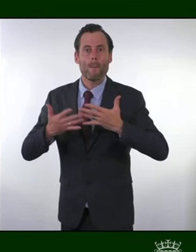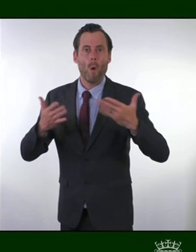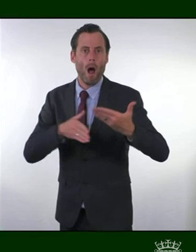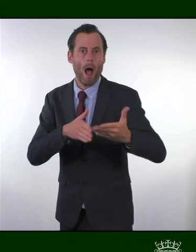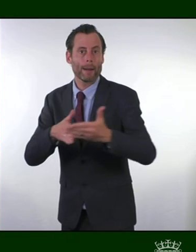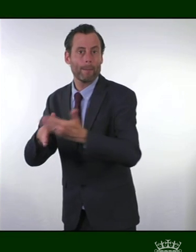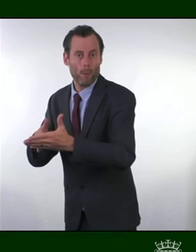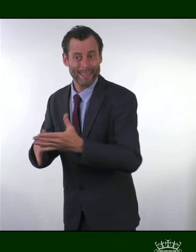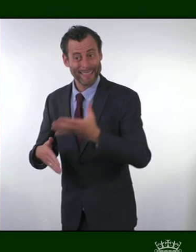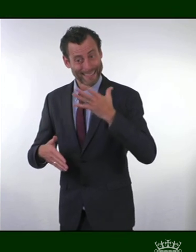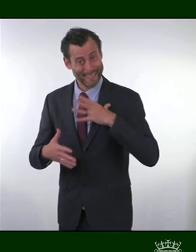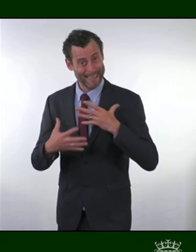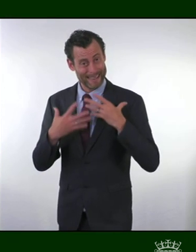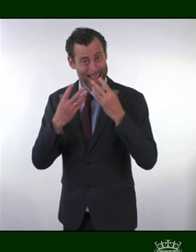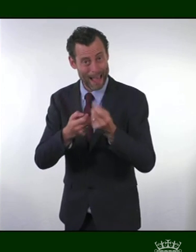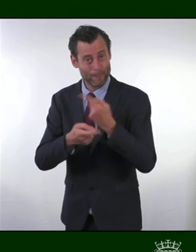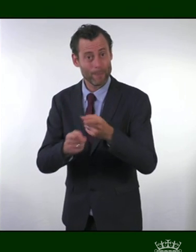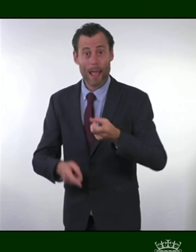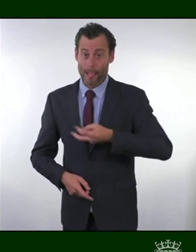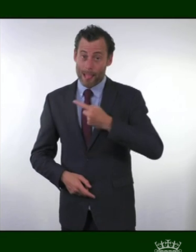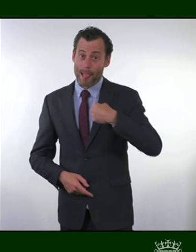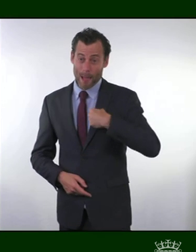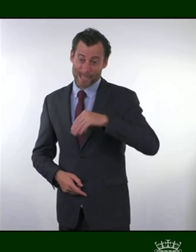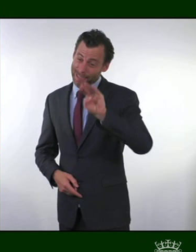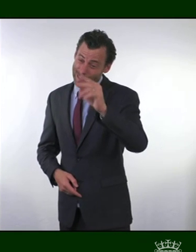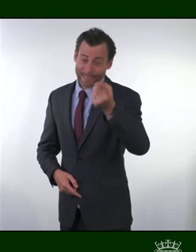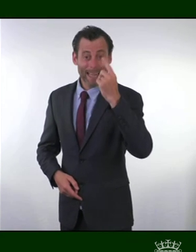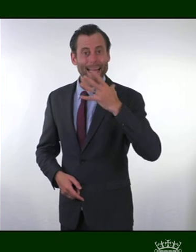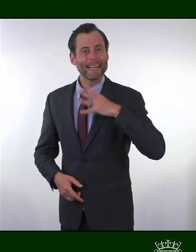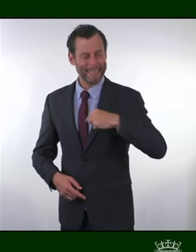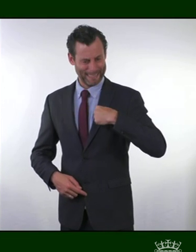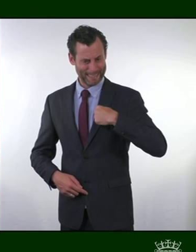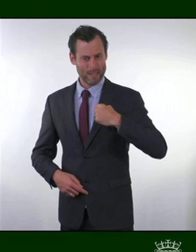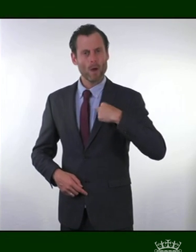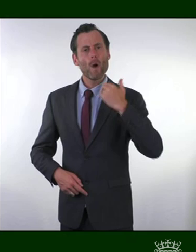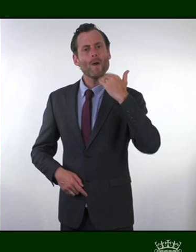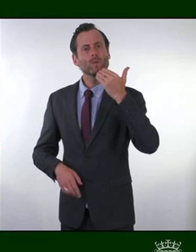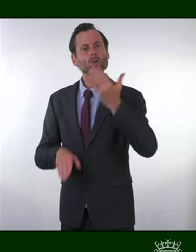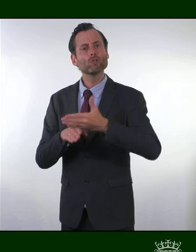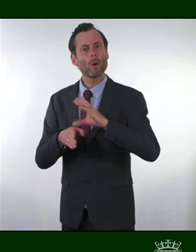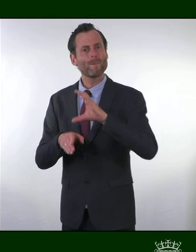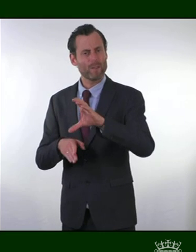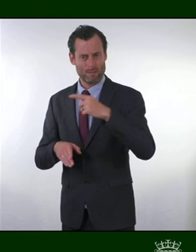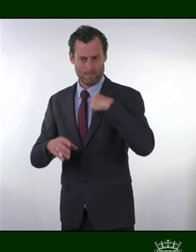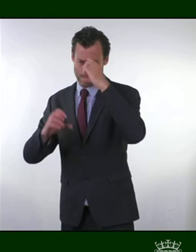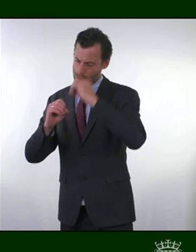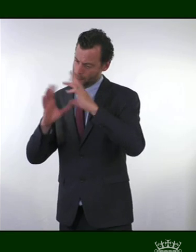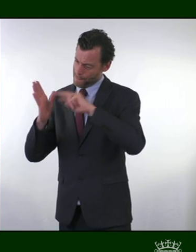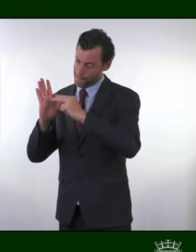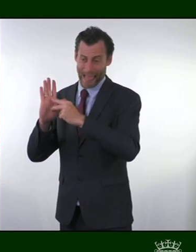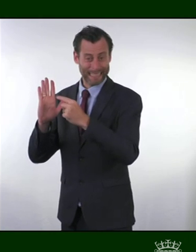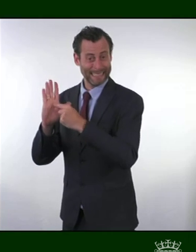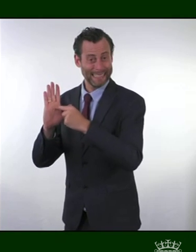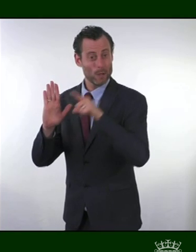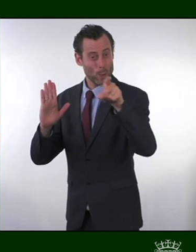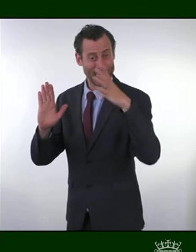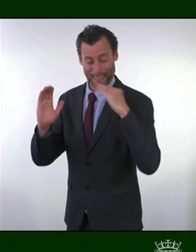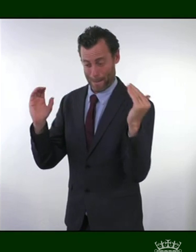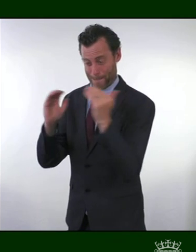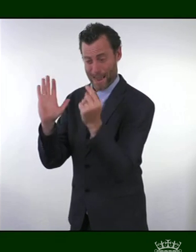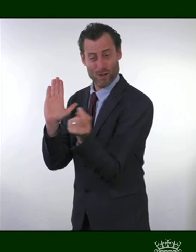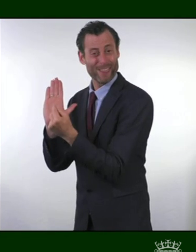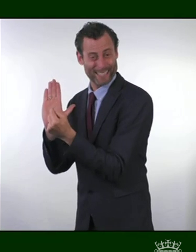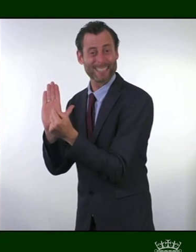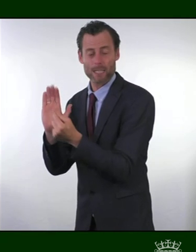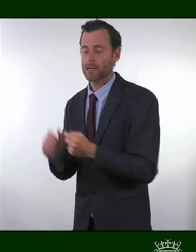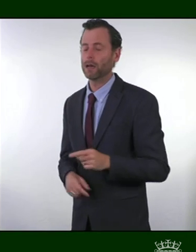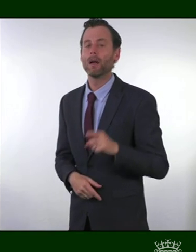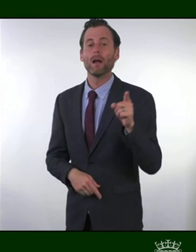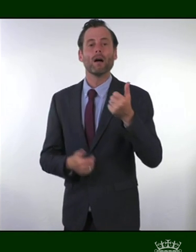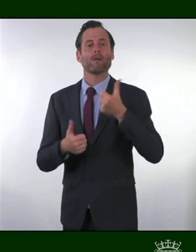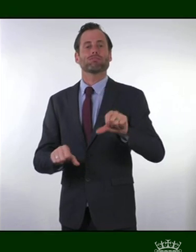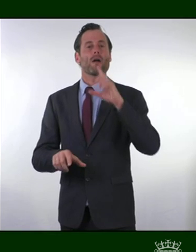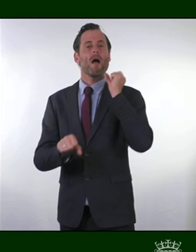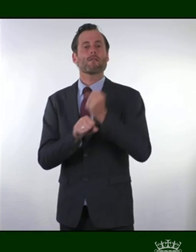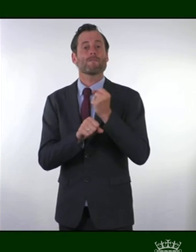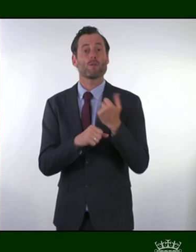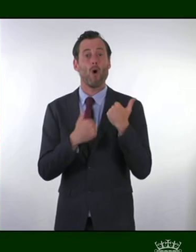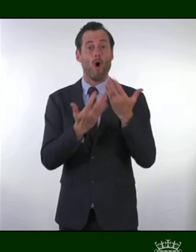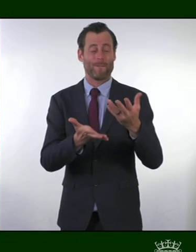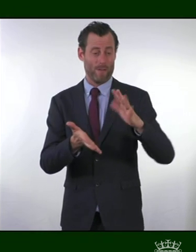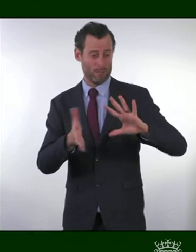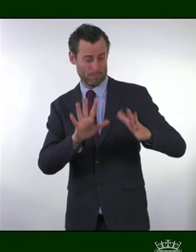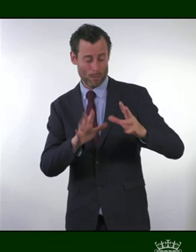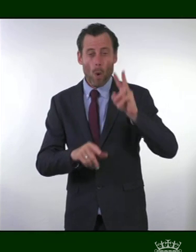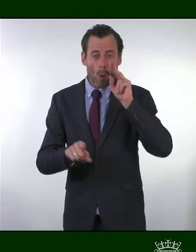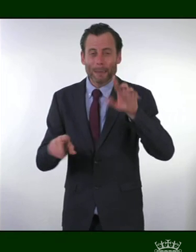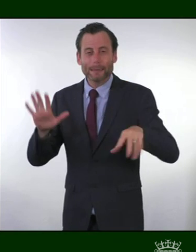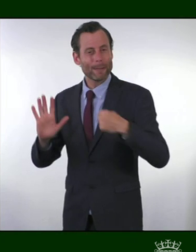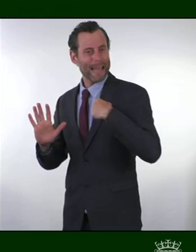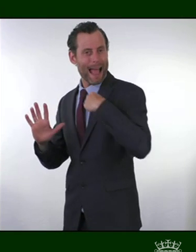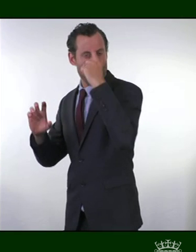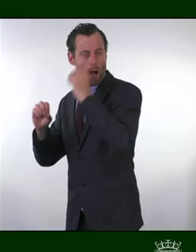Labour repeatedly called for the Government to match the ambitions of Labour’s future jobs fund and Welsh Labour’s Jobs Growth Wales programme, and finally the Government have come forward with a scheme apparently modelled on them—the kick-start scheme.